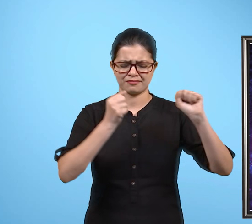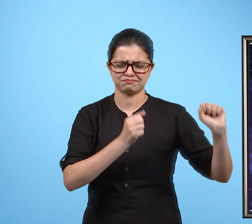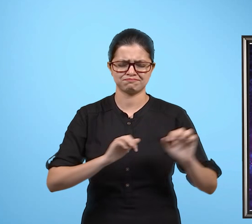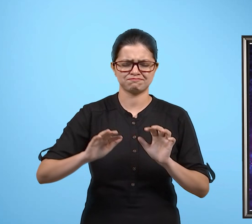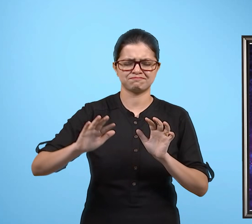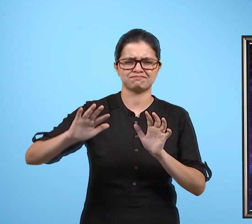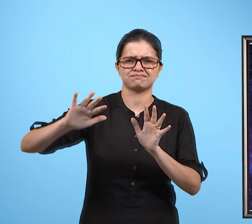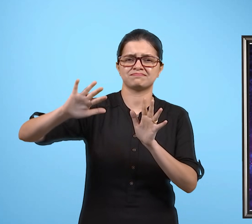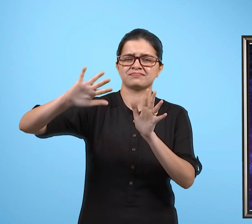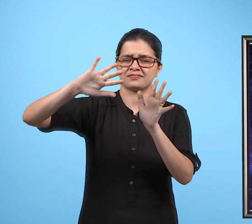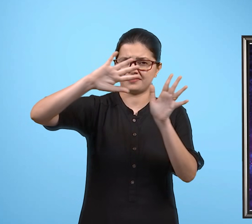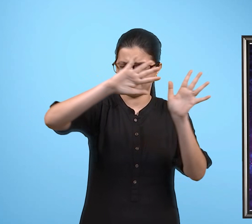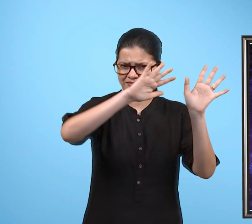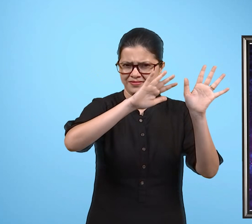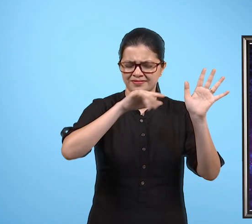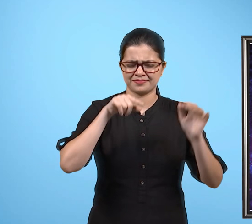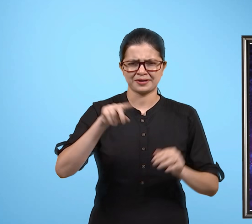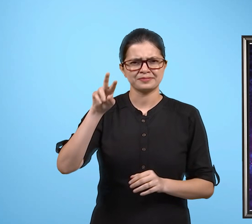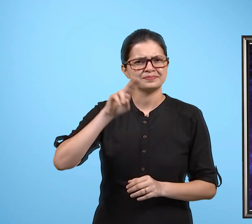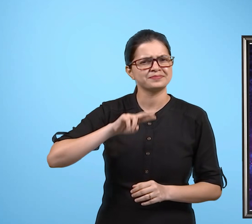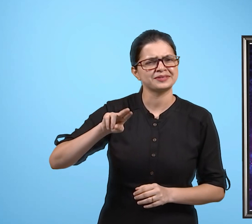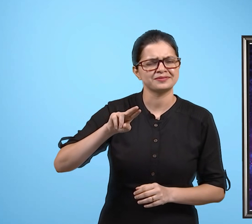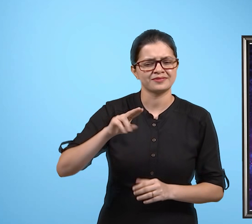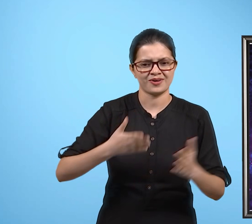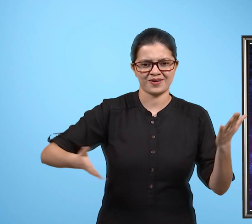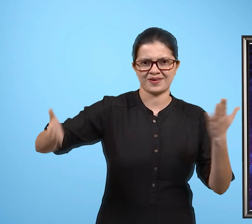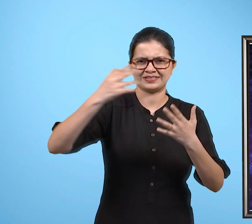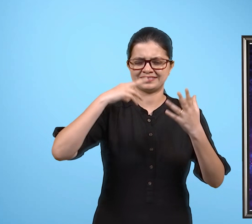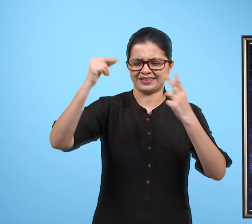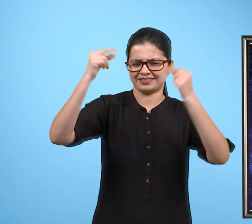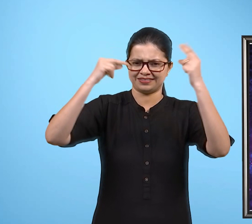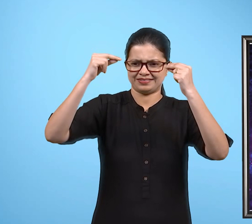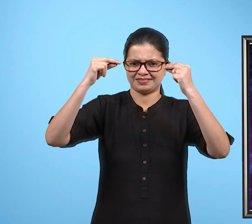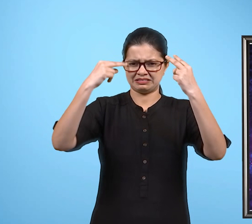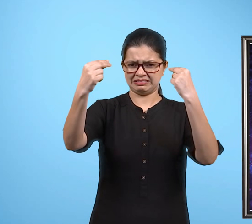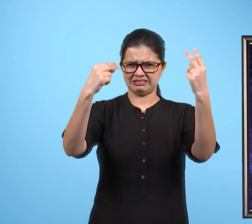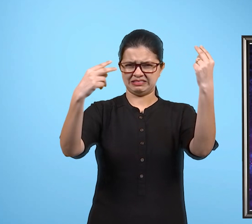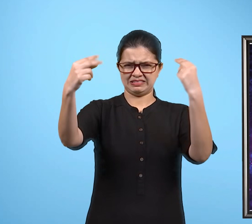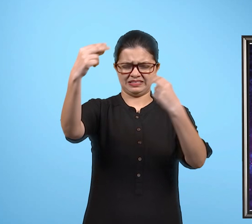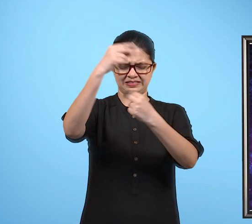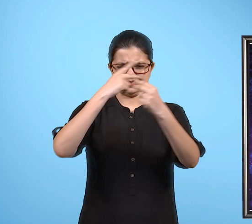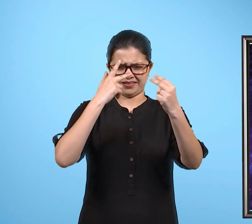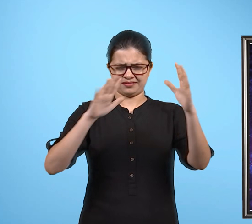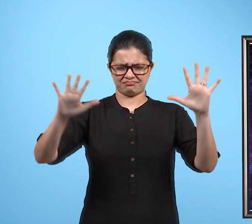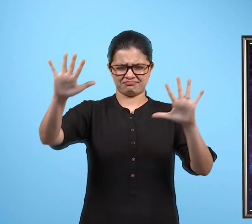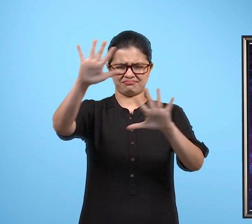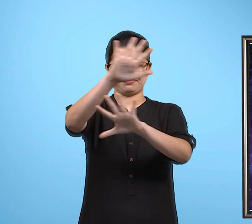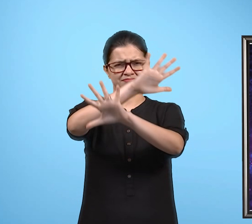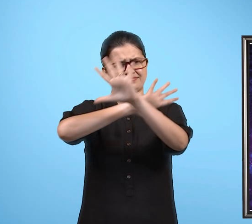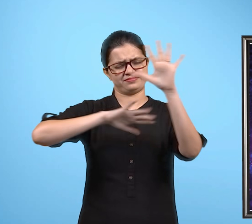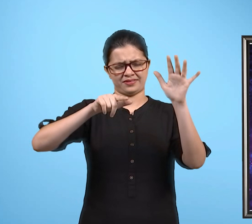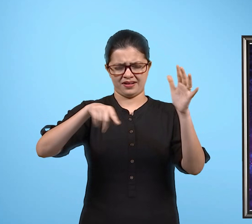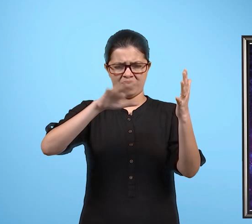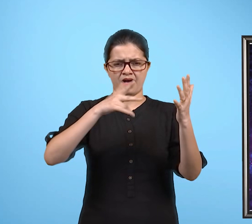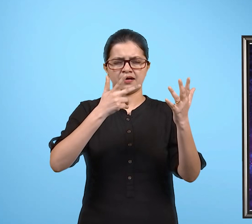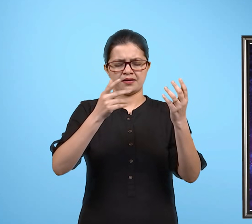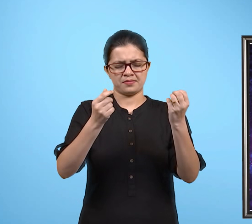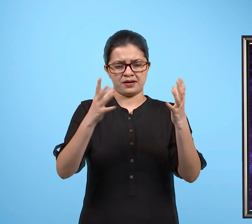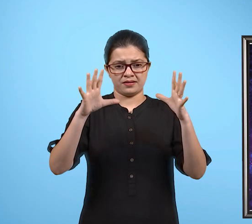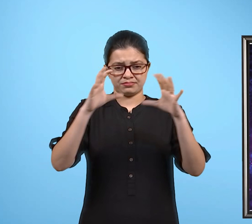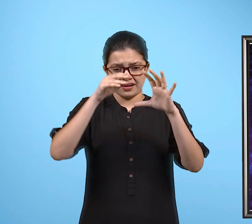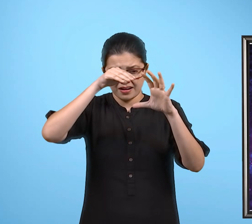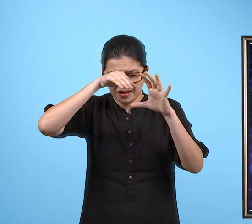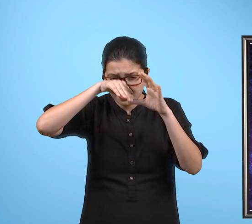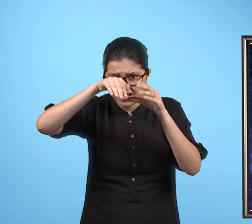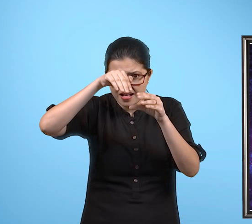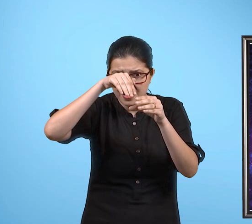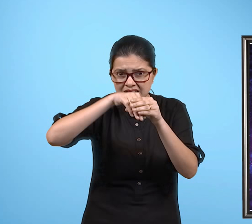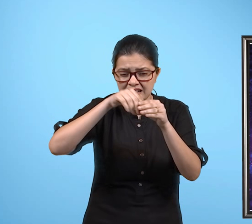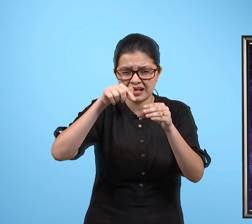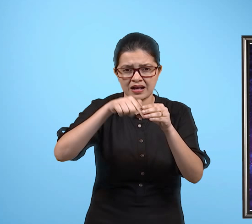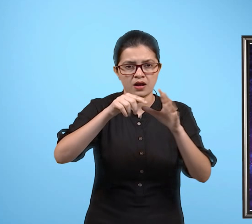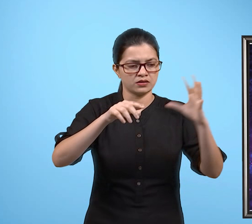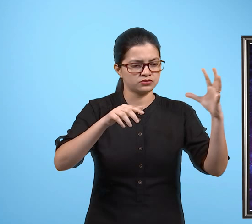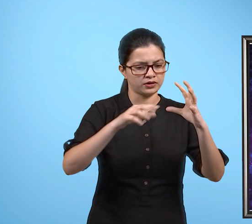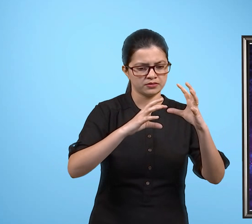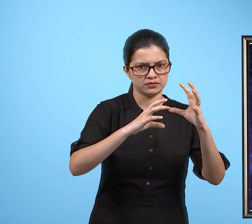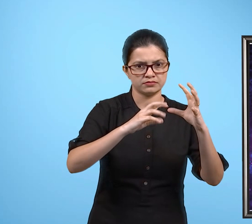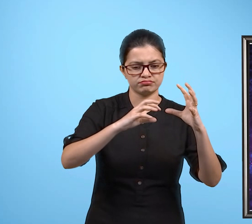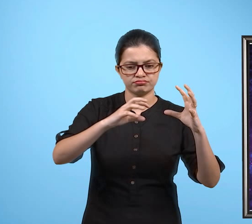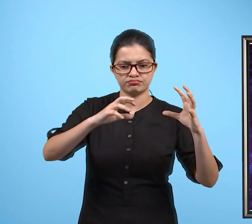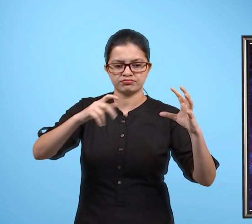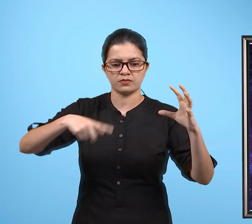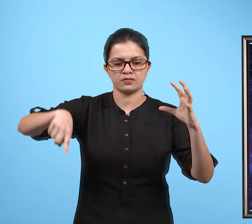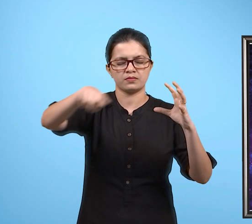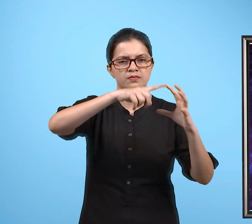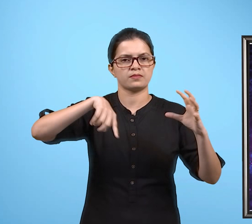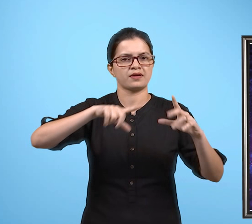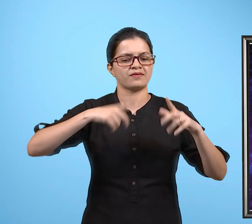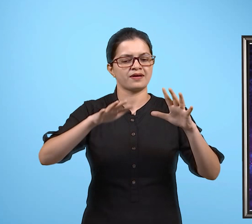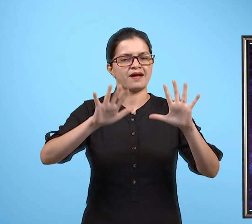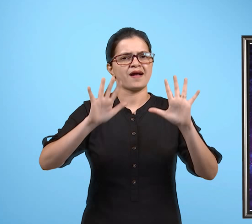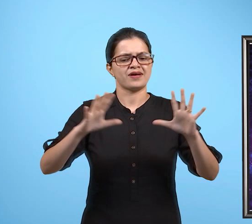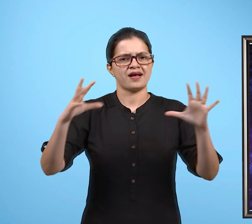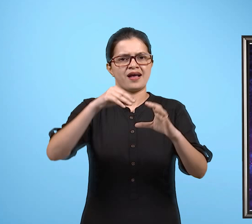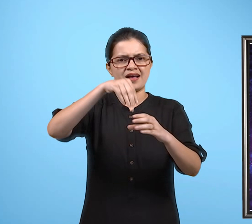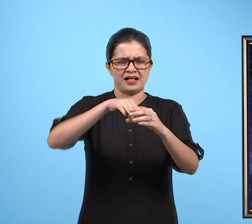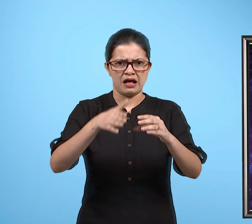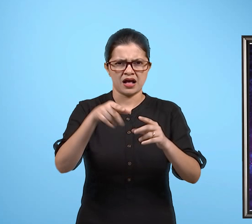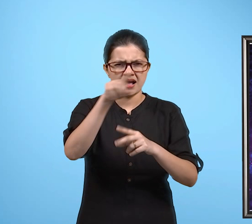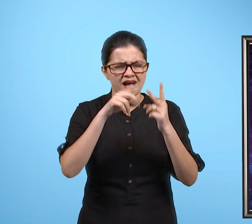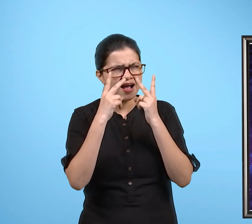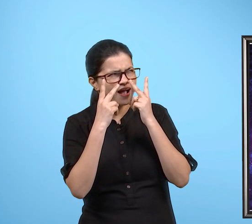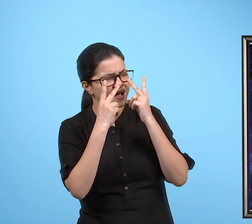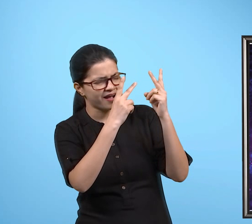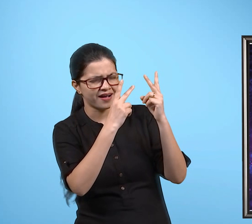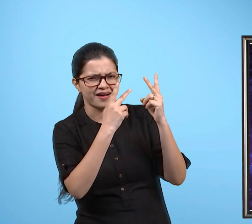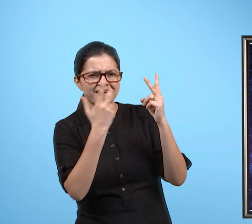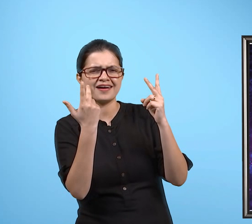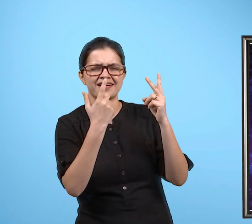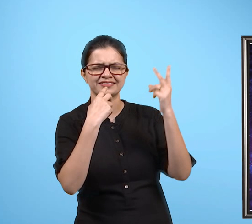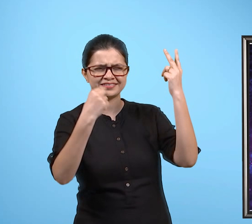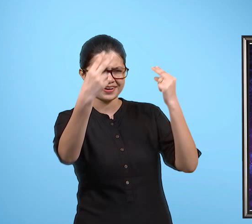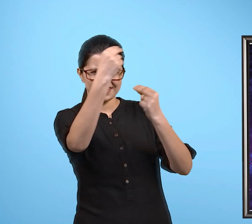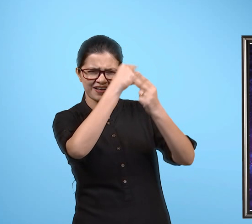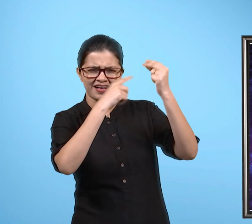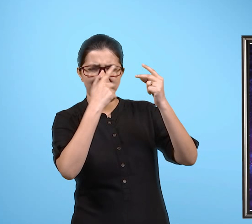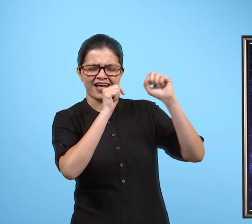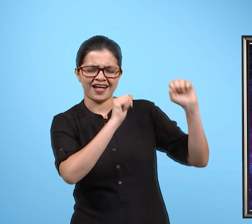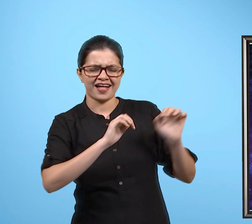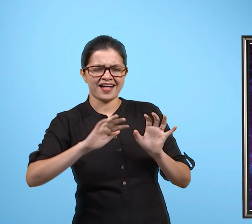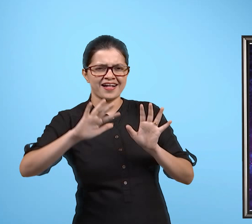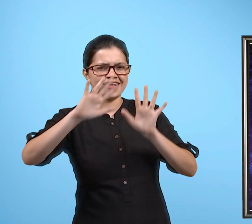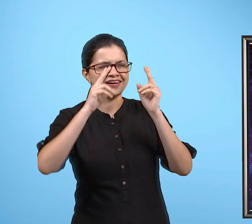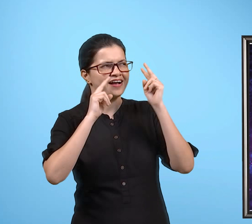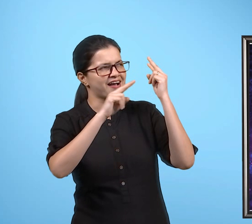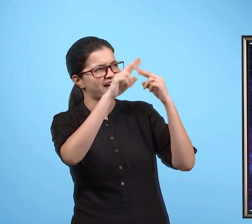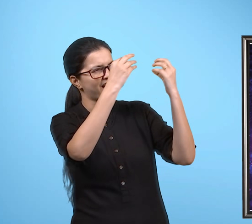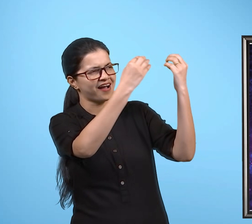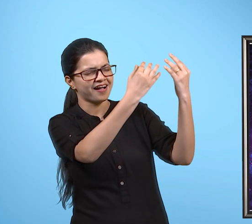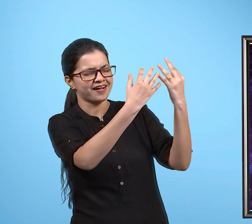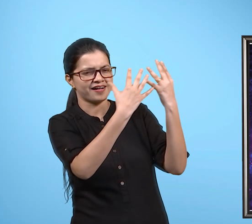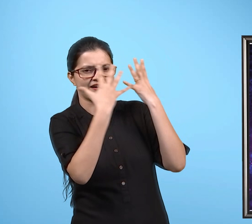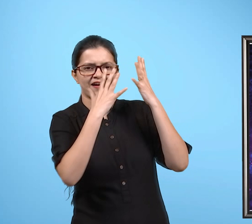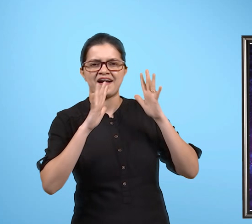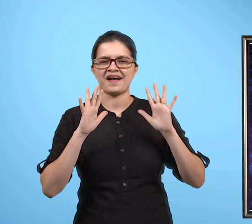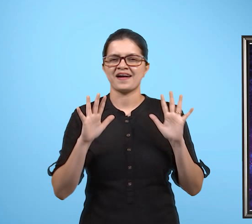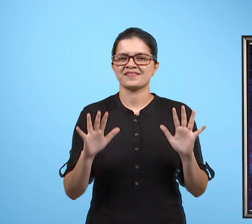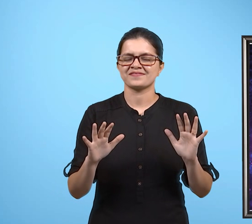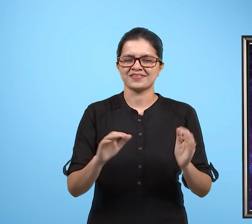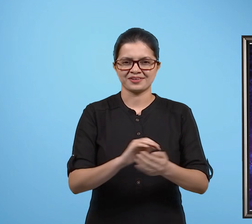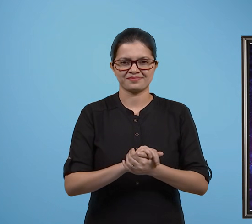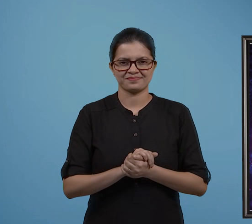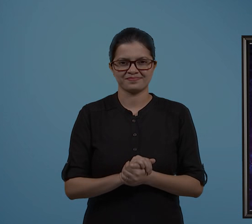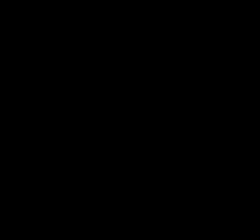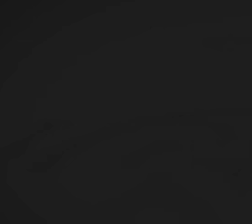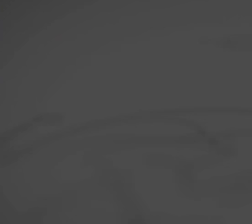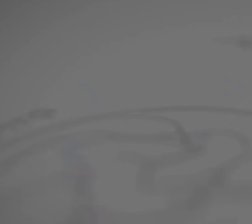These signs refer to Milky Way galaxy.